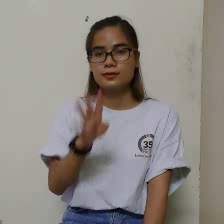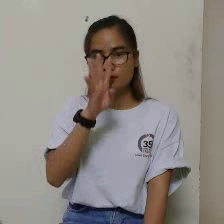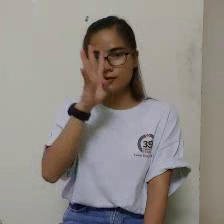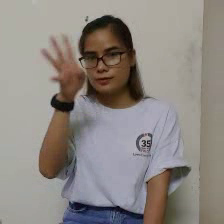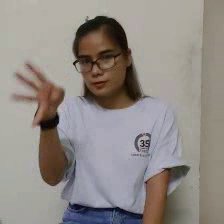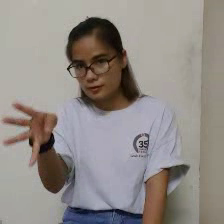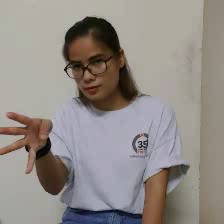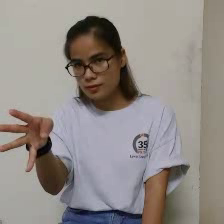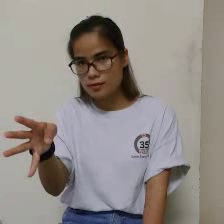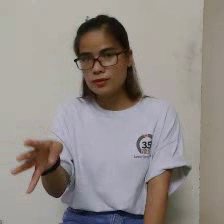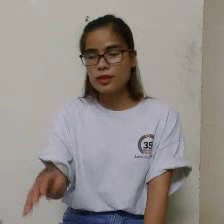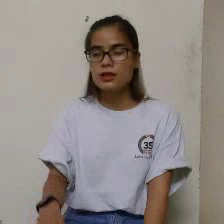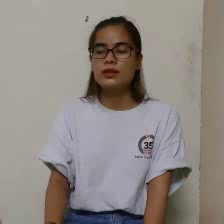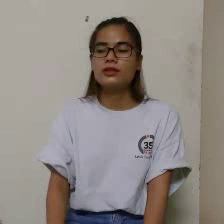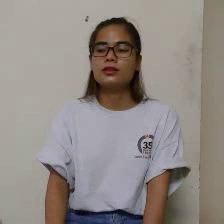Nôn ói